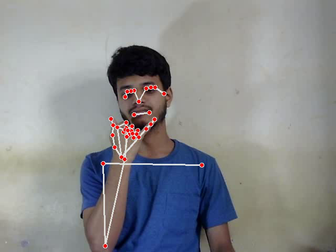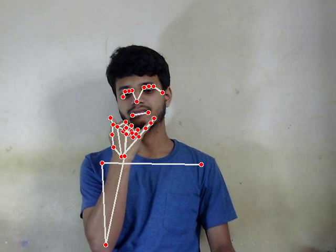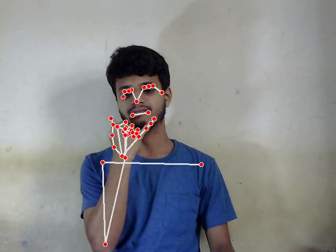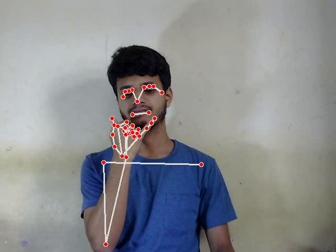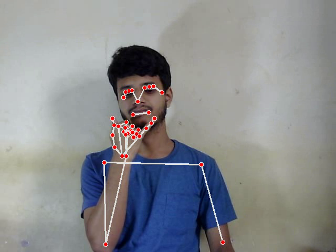wrong